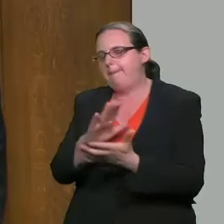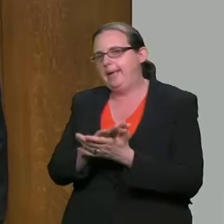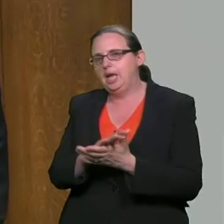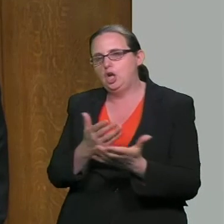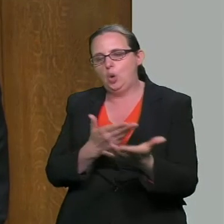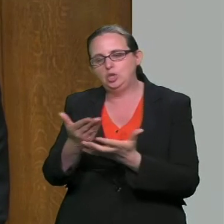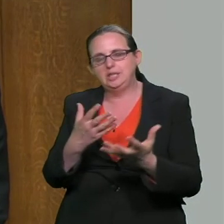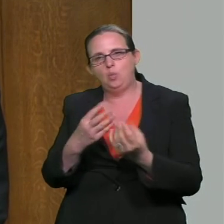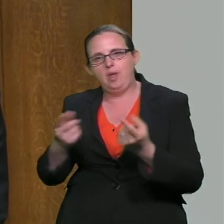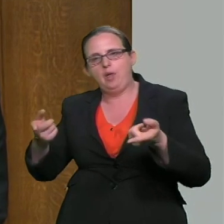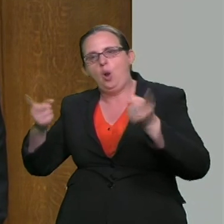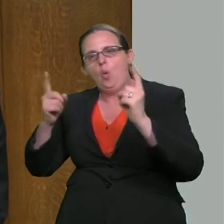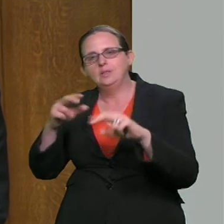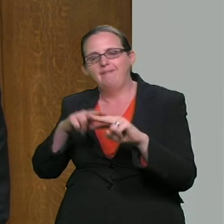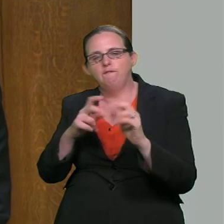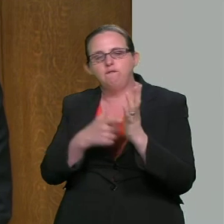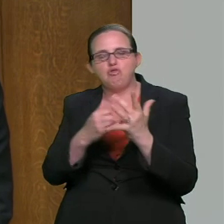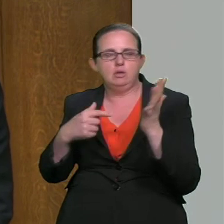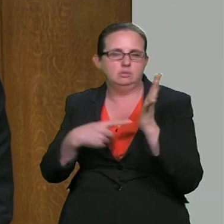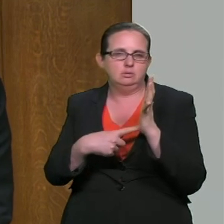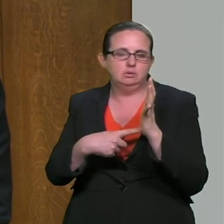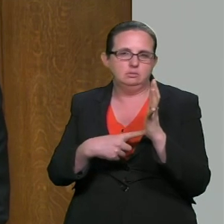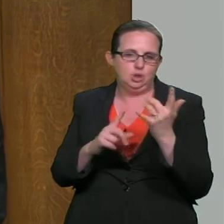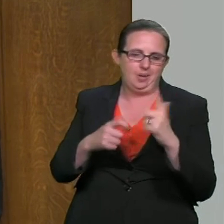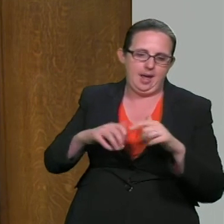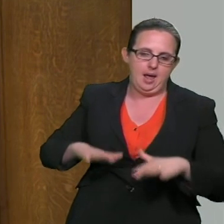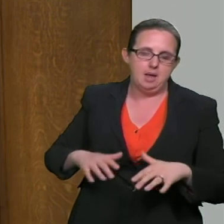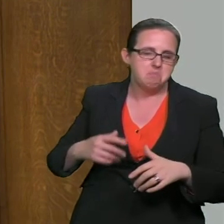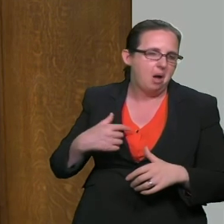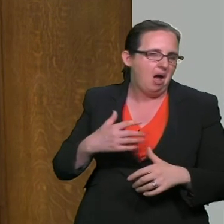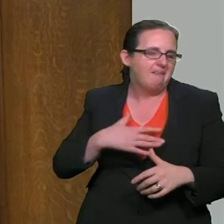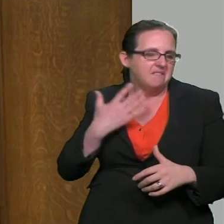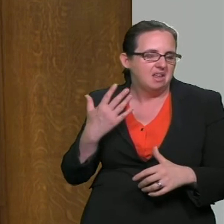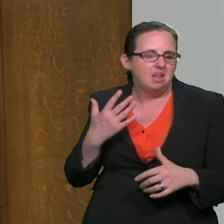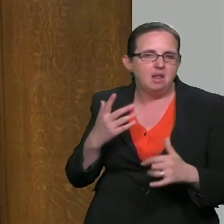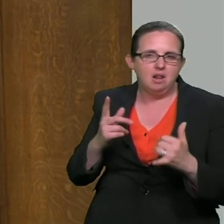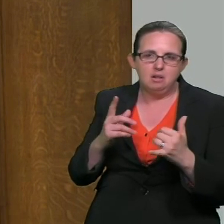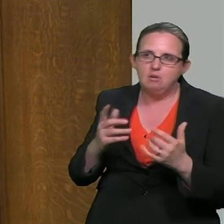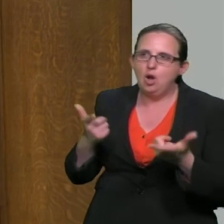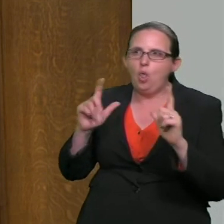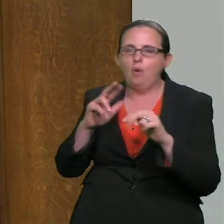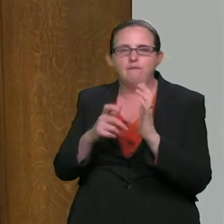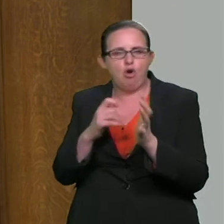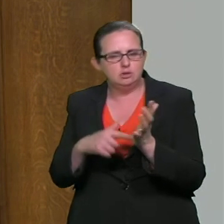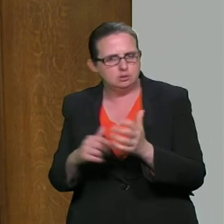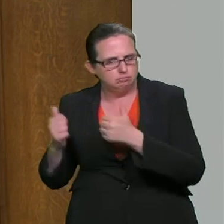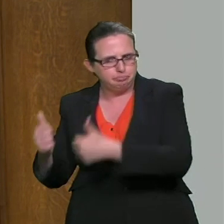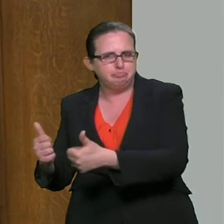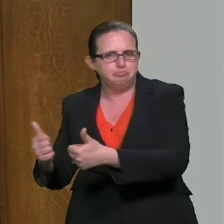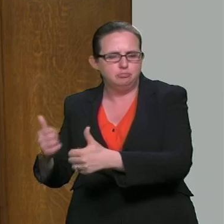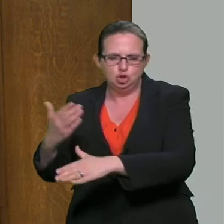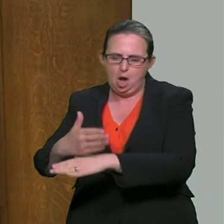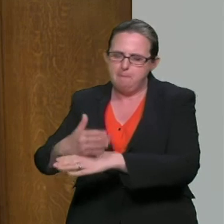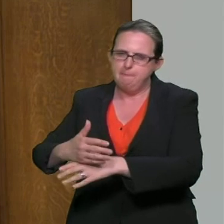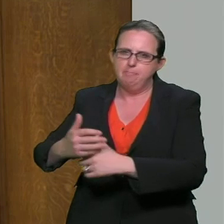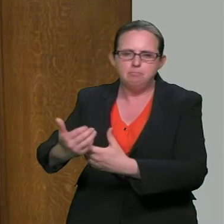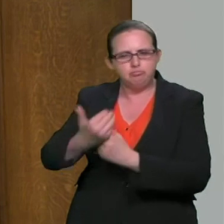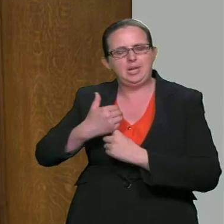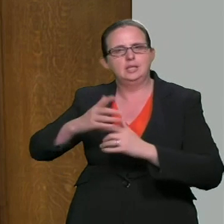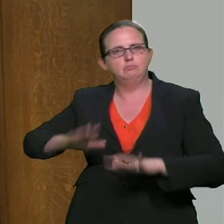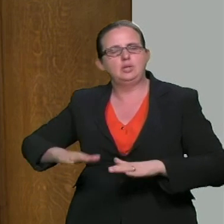Does my right honourable Friend agree that in fact Lord Frost is doing a superb job negotiating in the national interest?